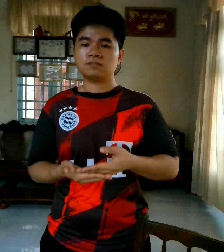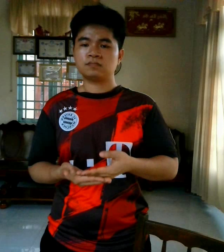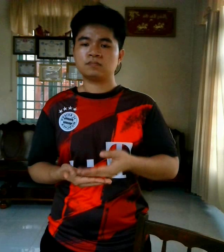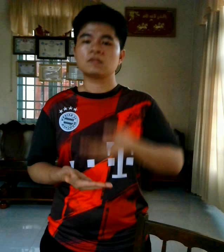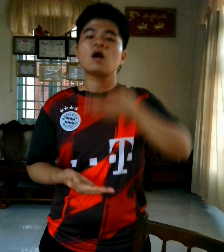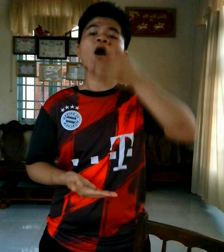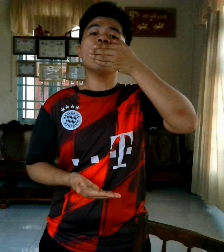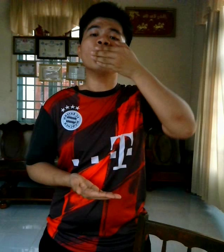sup